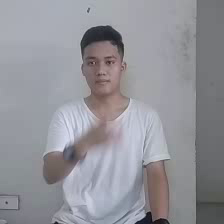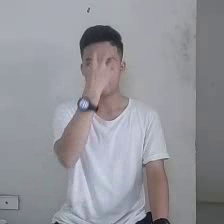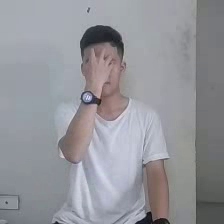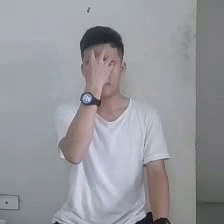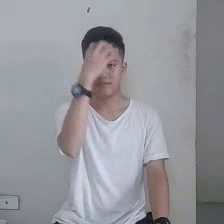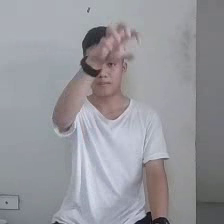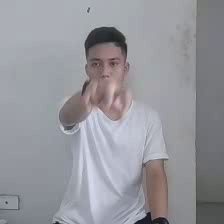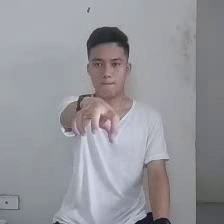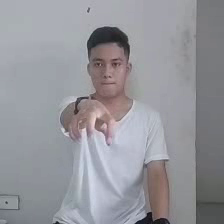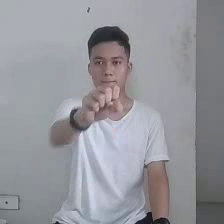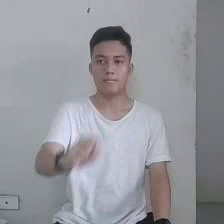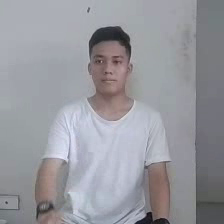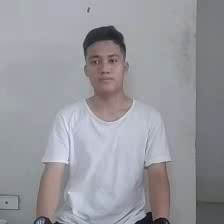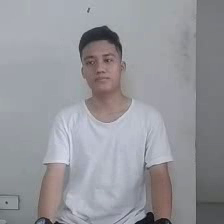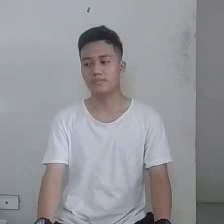Áp dụng